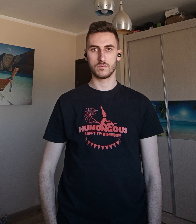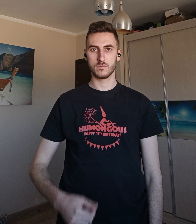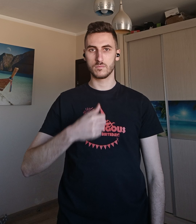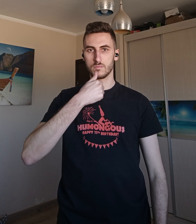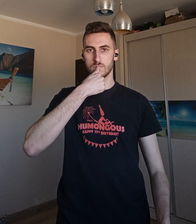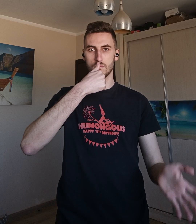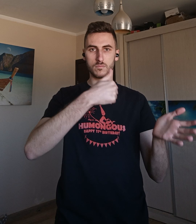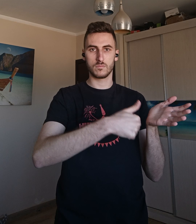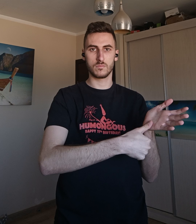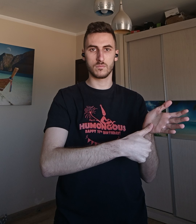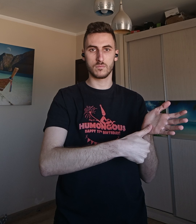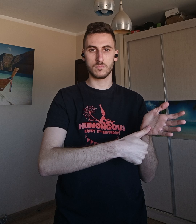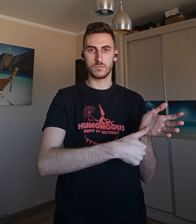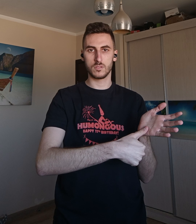בנק